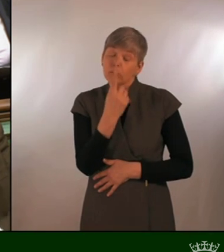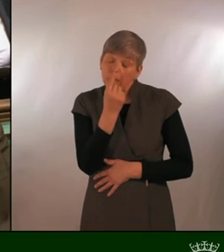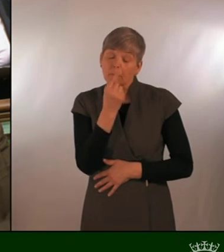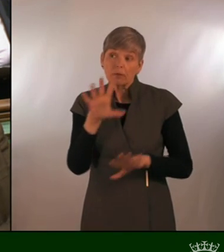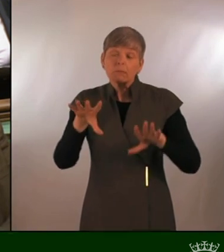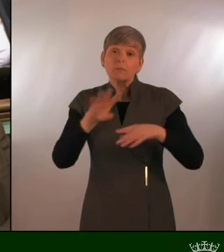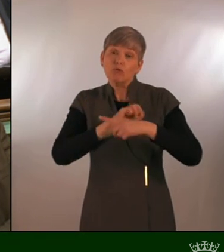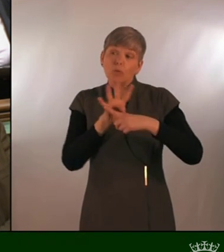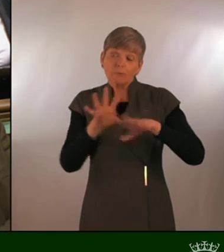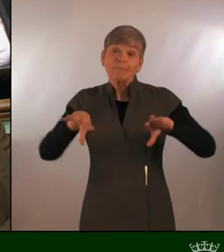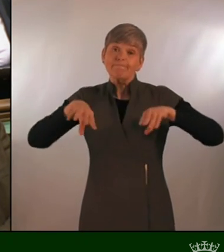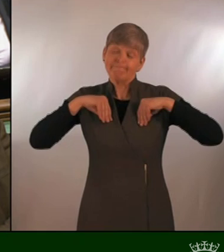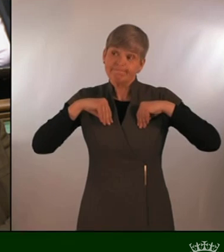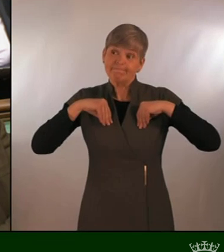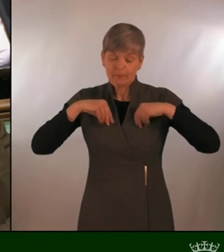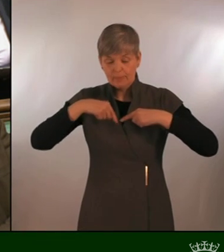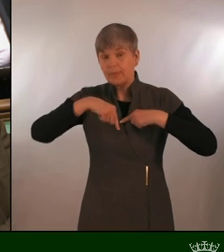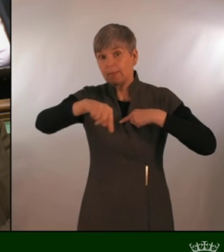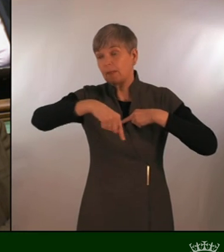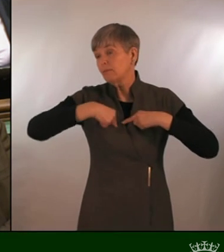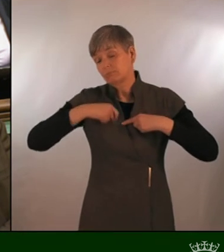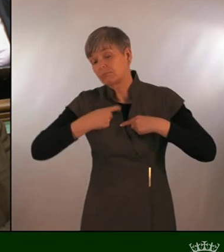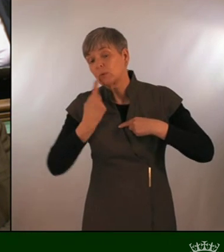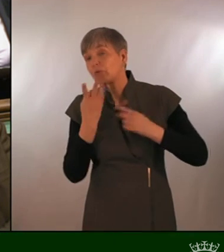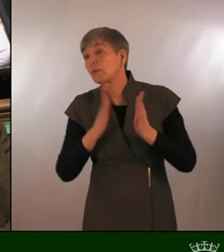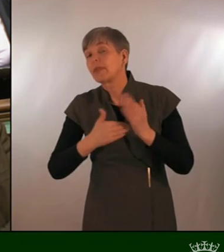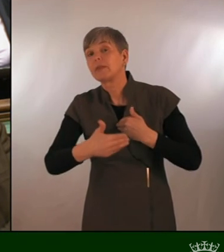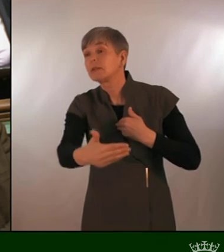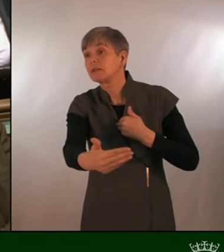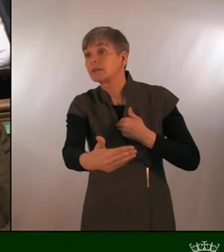Many of them will be forced to rely on statutory sick pay.